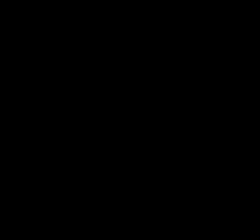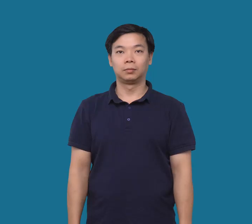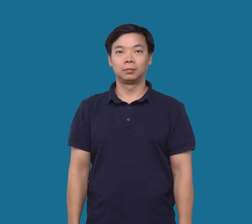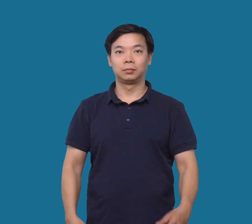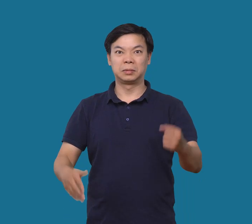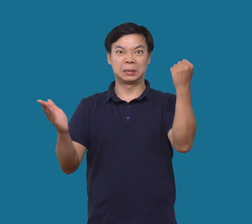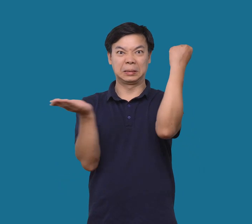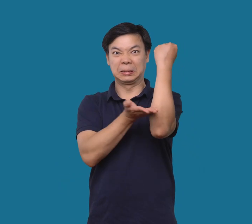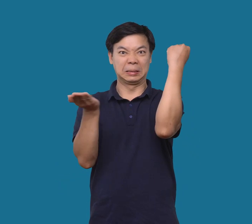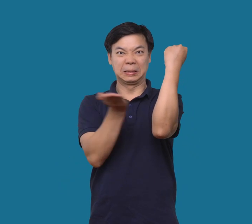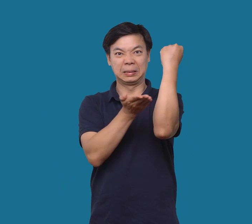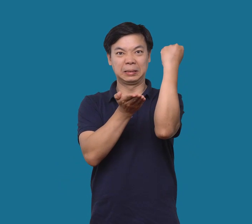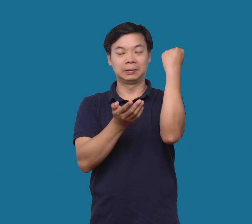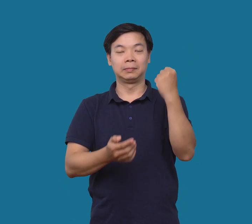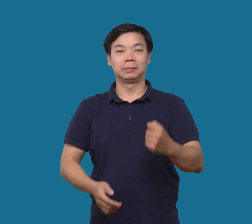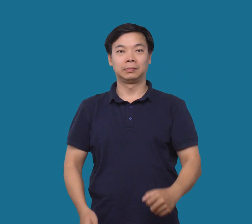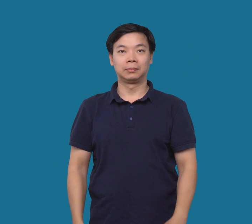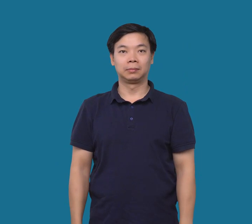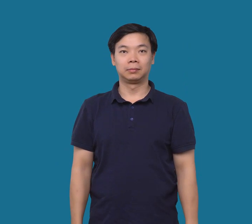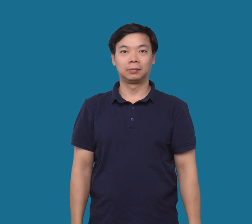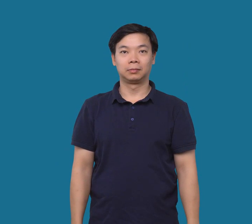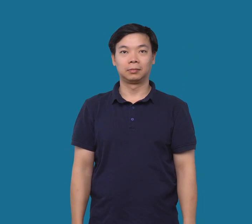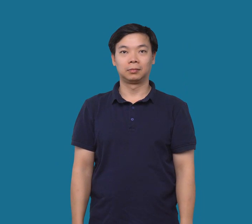chặt